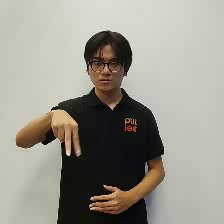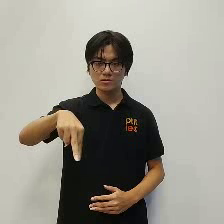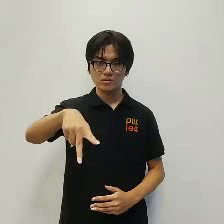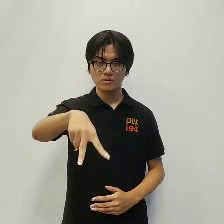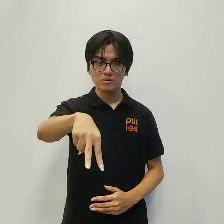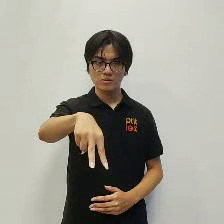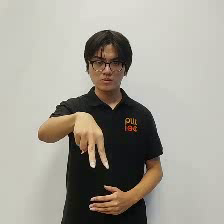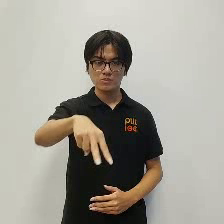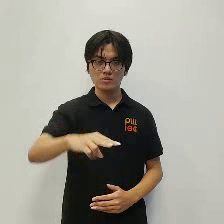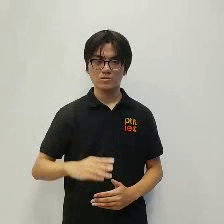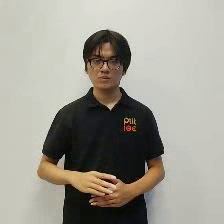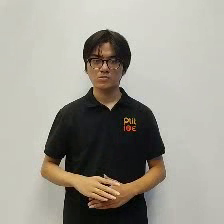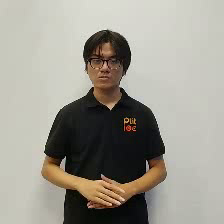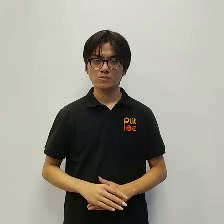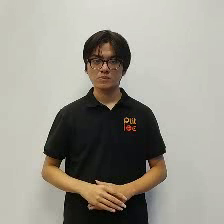Đi